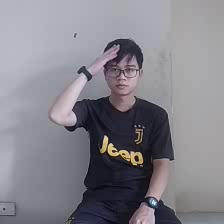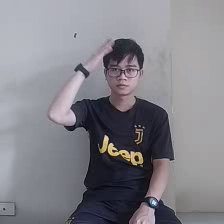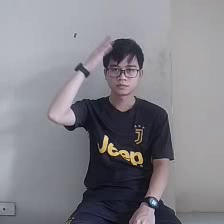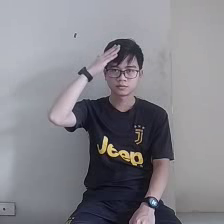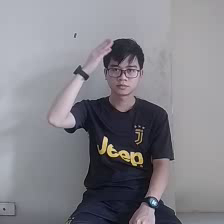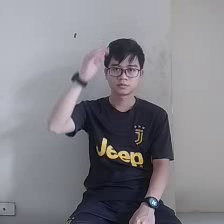Biết